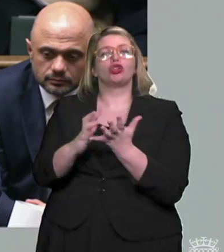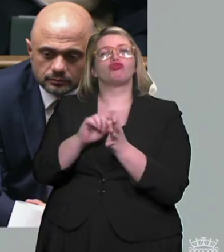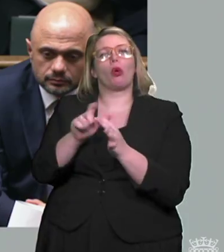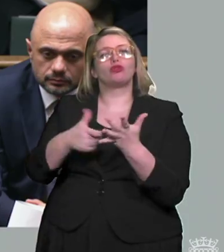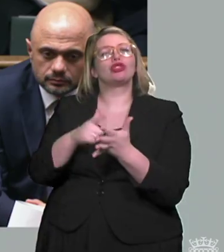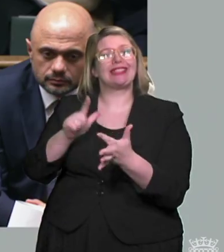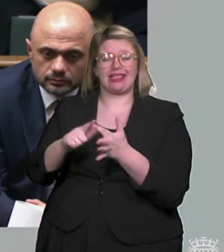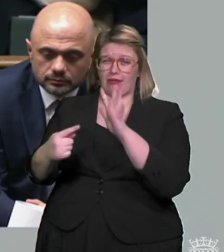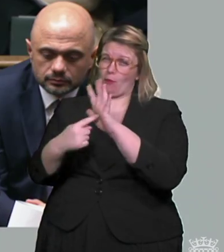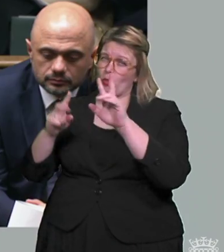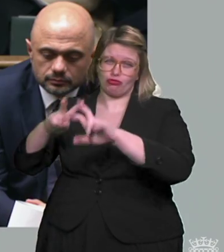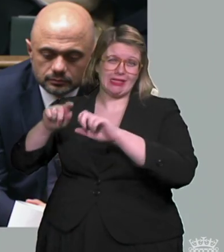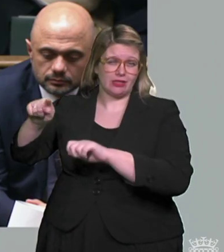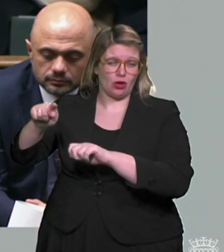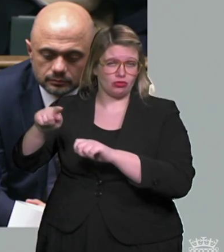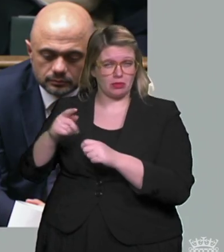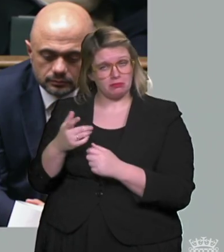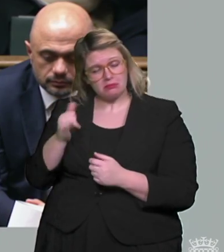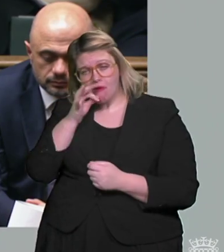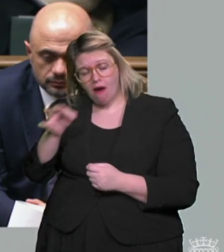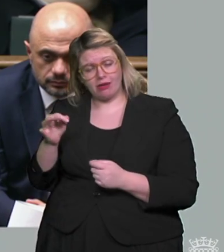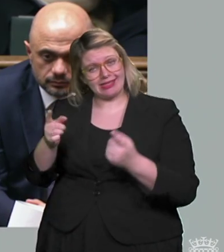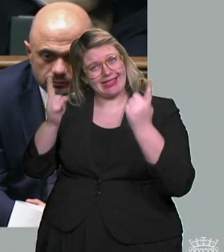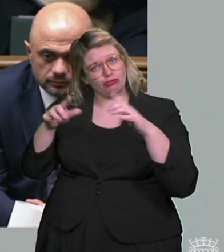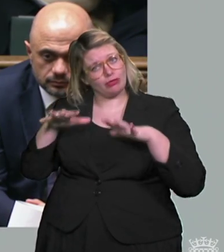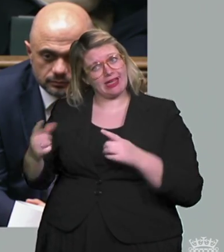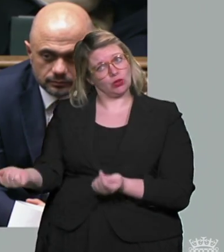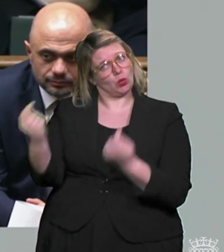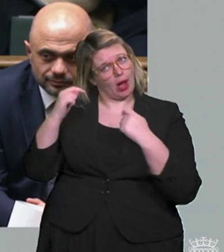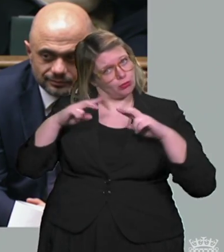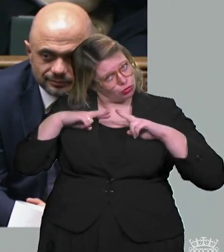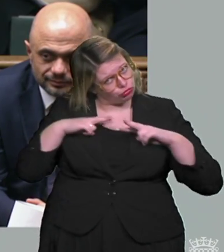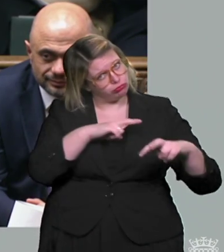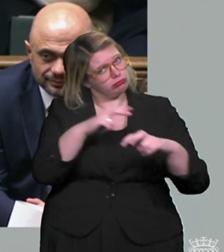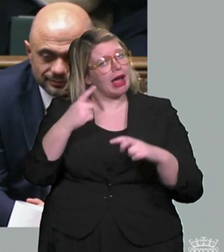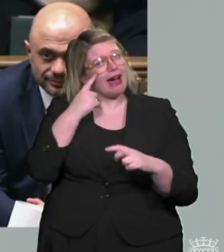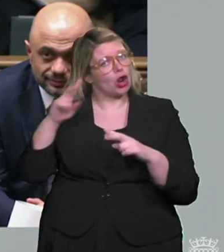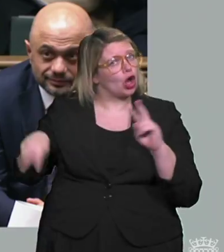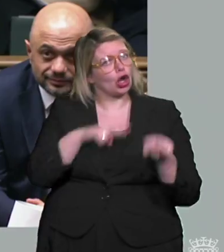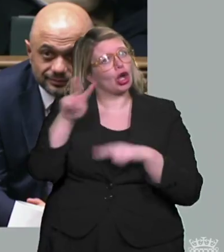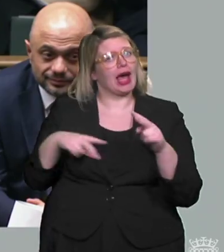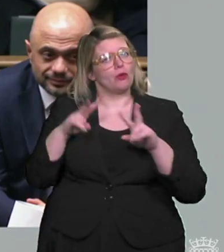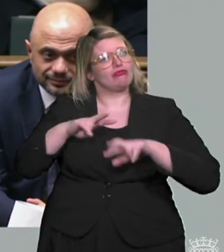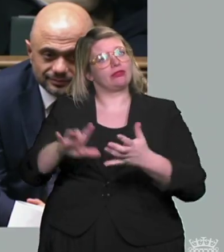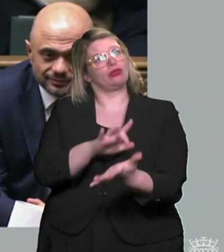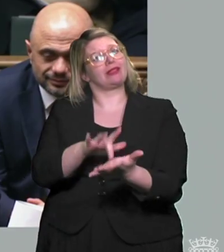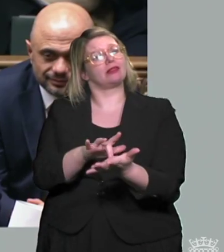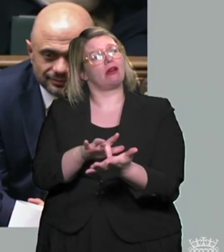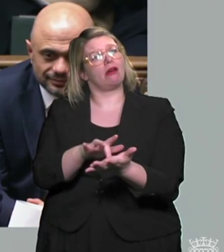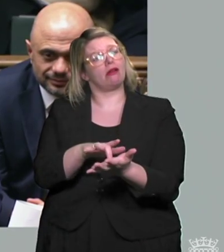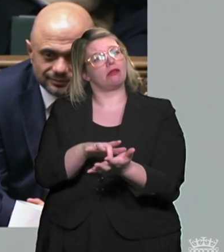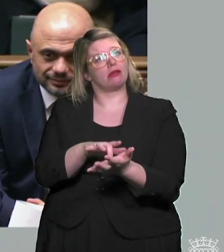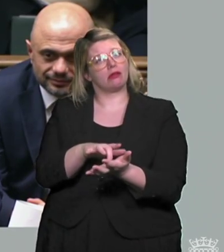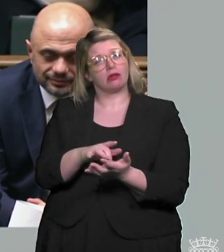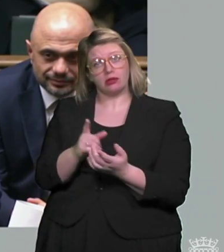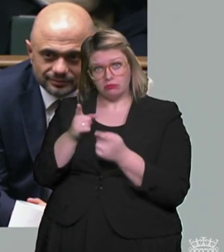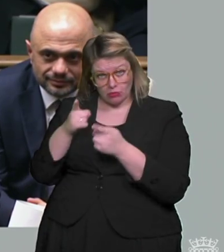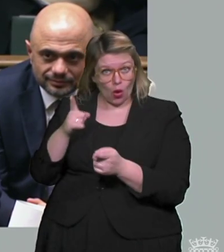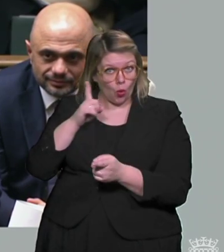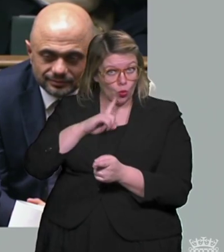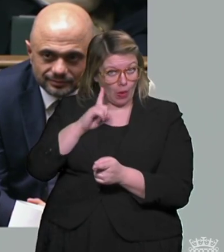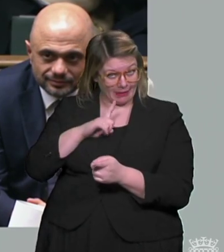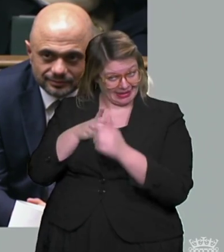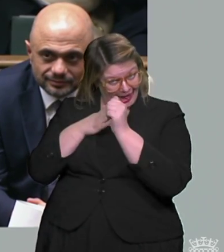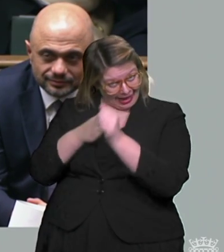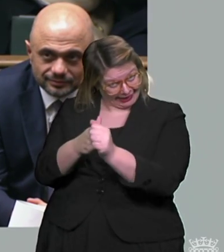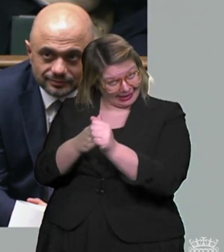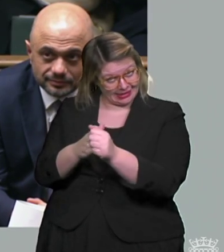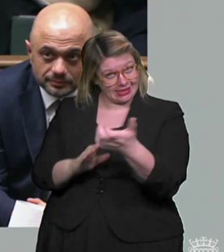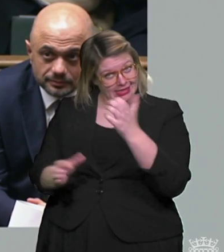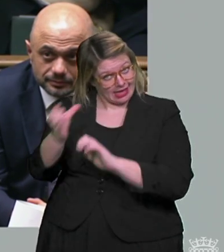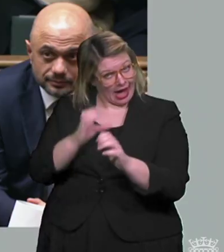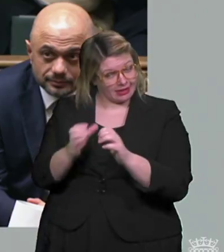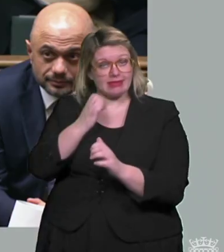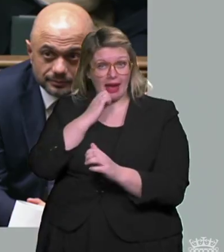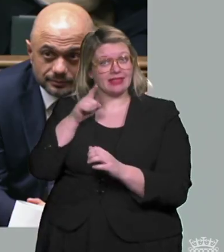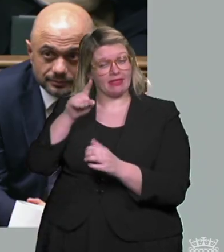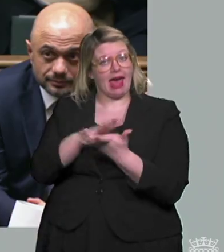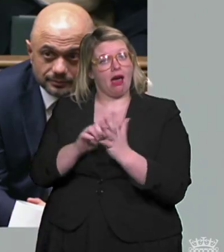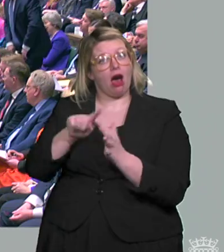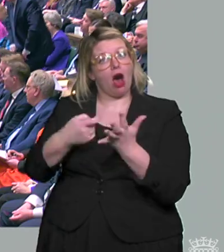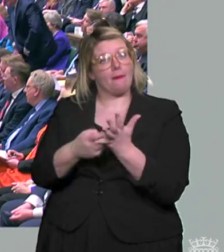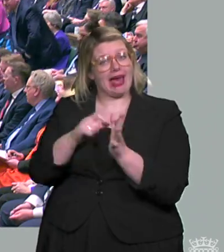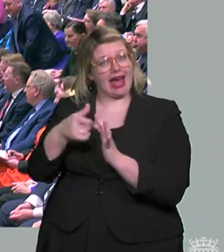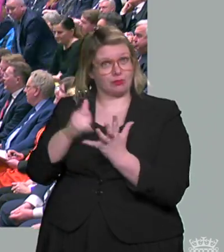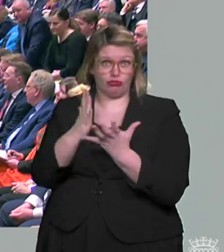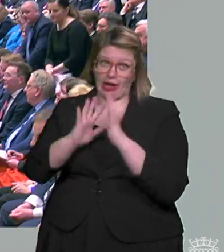I know that he has a busy schedule, but will he dispatch the Secretary of State to come and look at that research centre, and in particular to see the women at Harper Adams leading science and maths—and, indeed, leading the world?